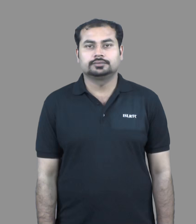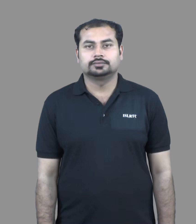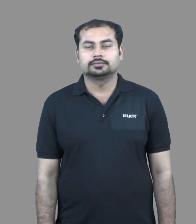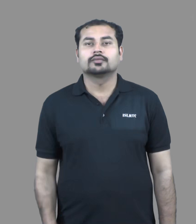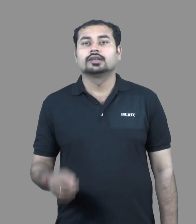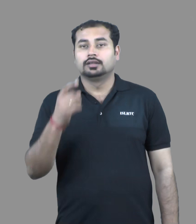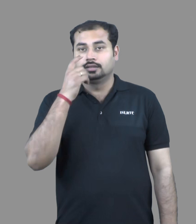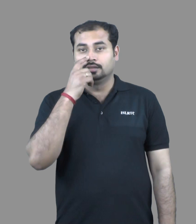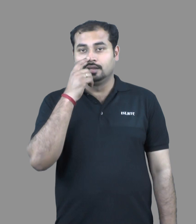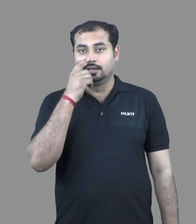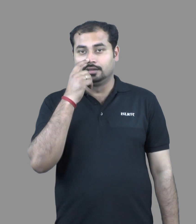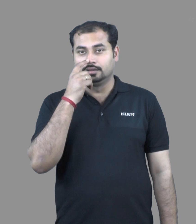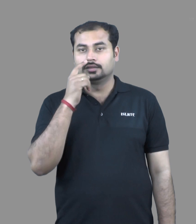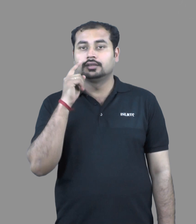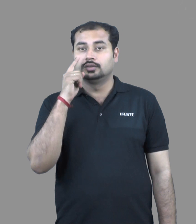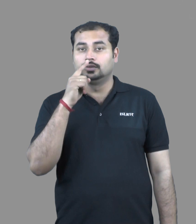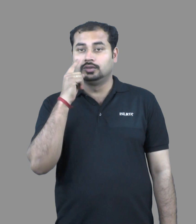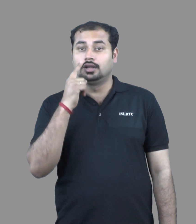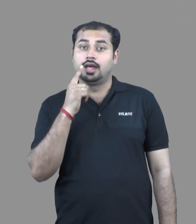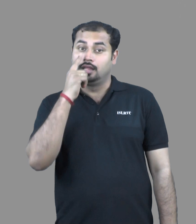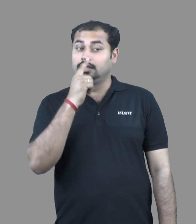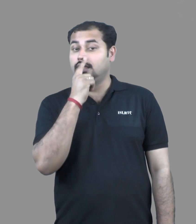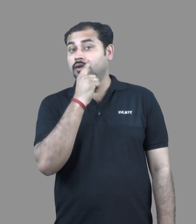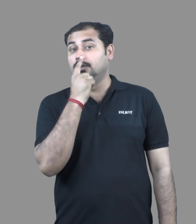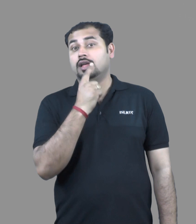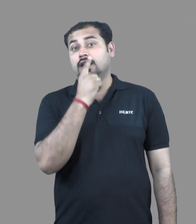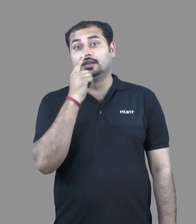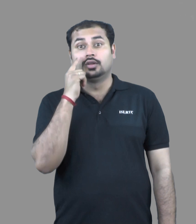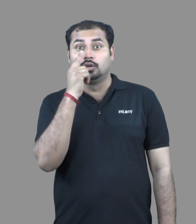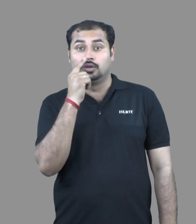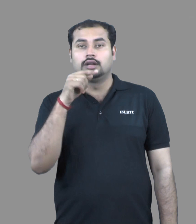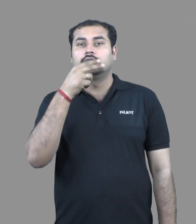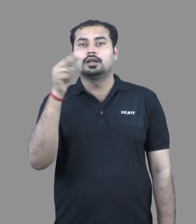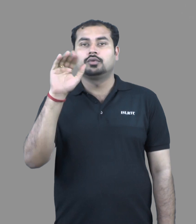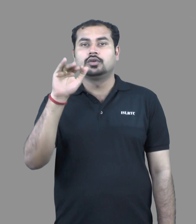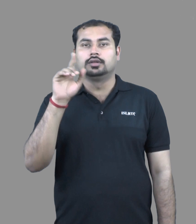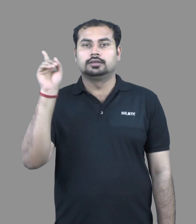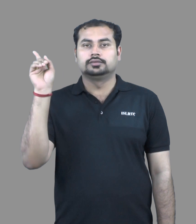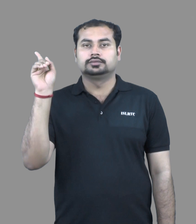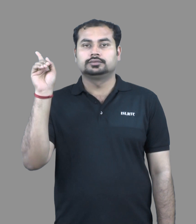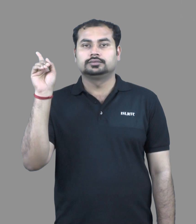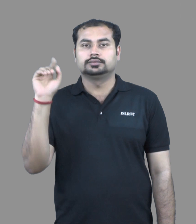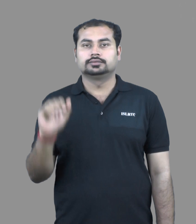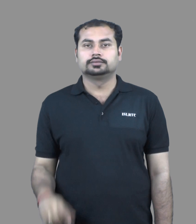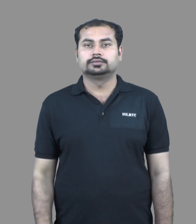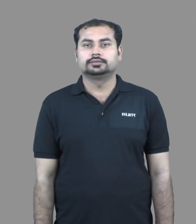Paranasal Sinus